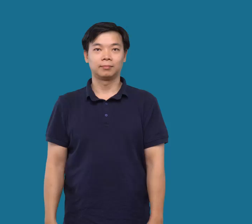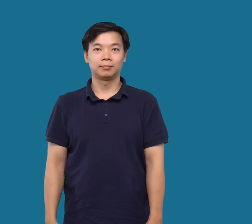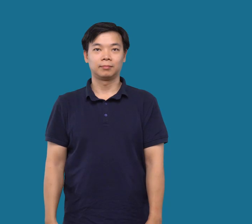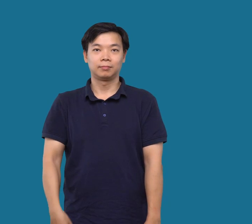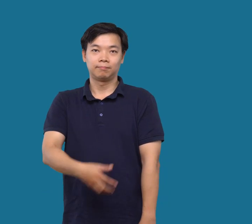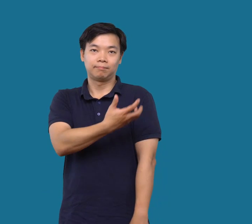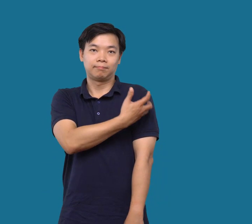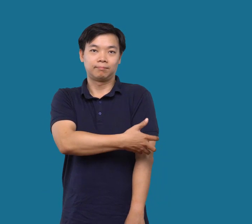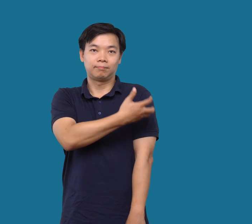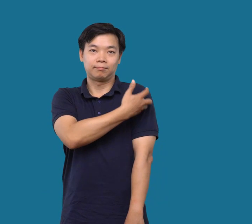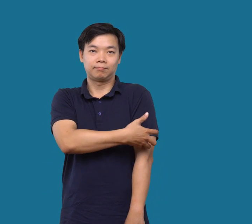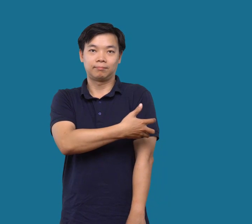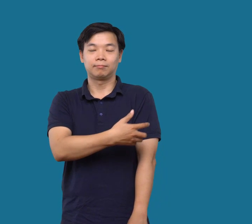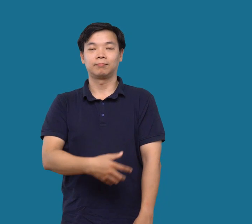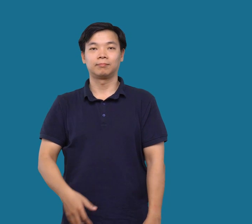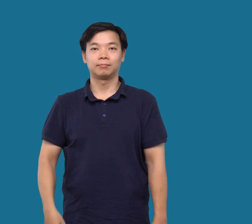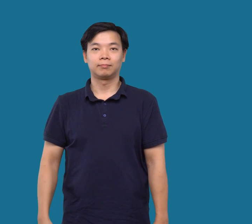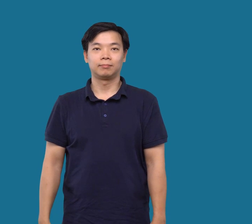quả táo